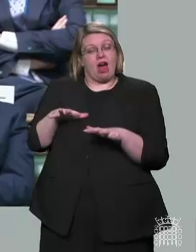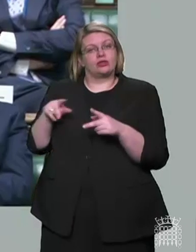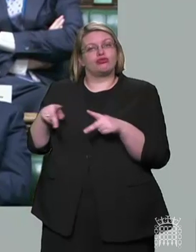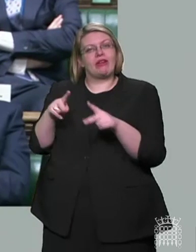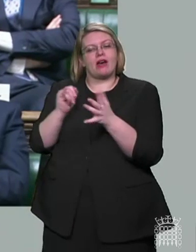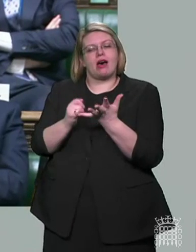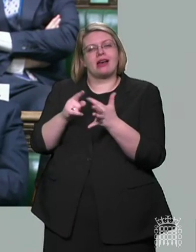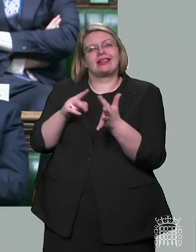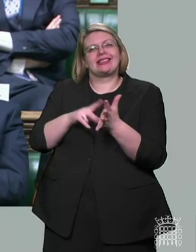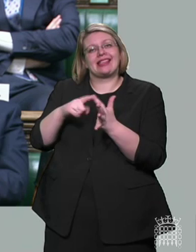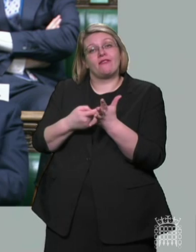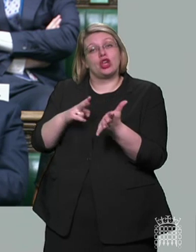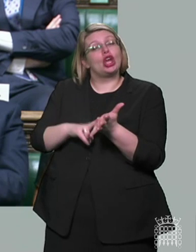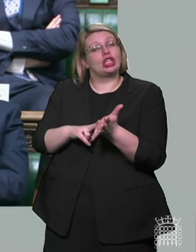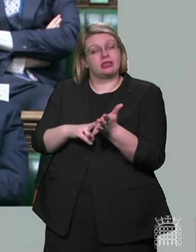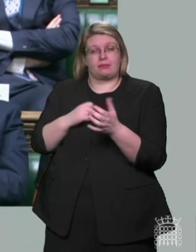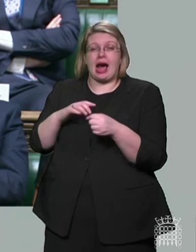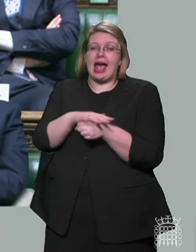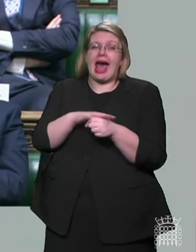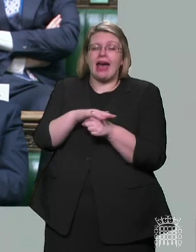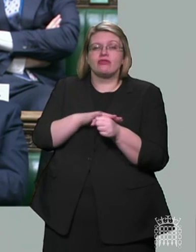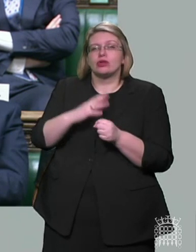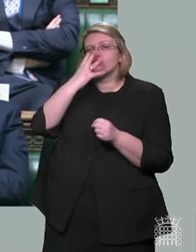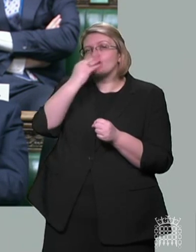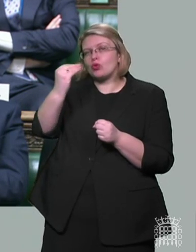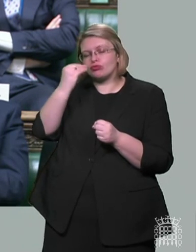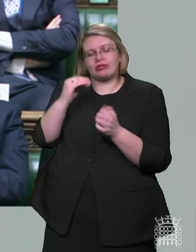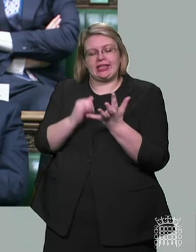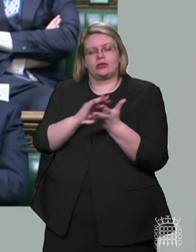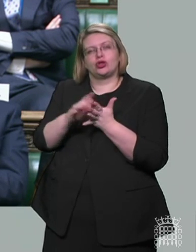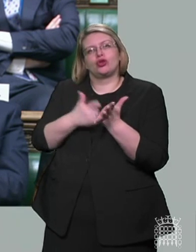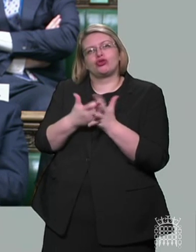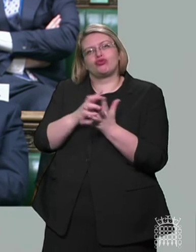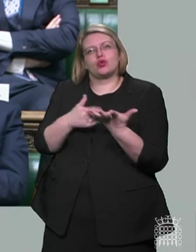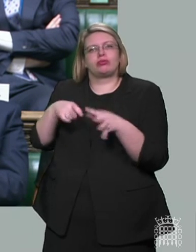This is the third year in a row that Shrewsbury has faced these appalling floods.